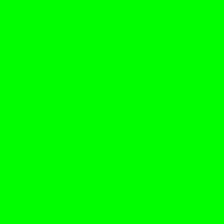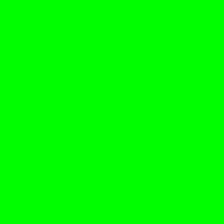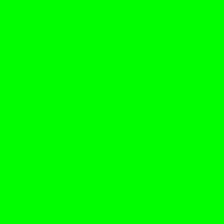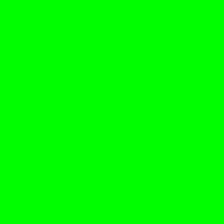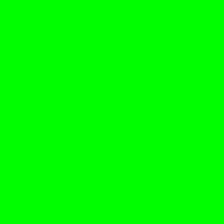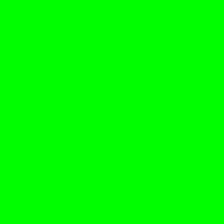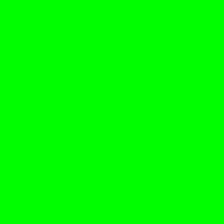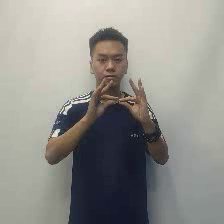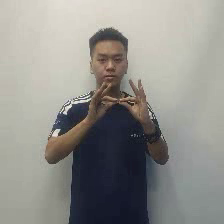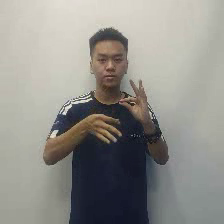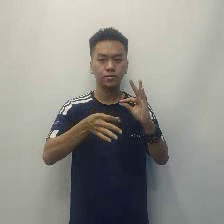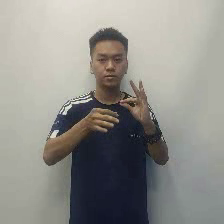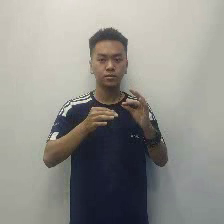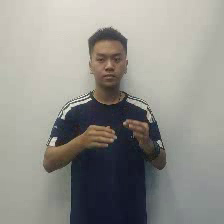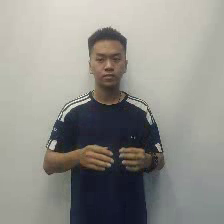Rau